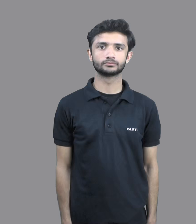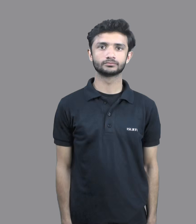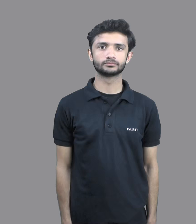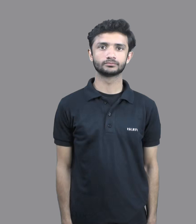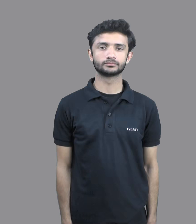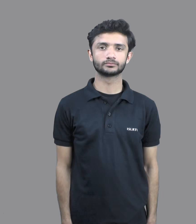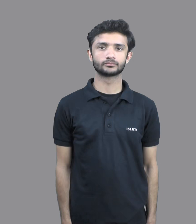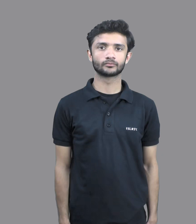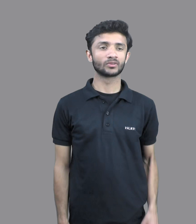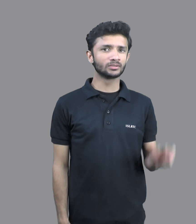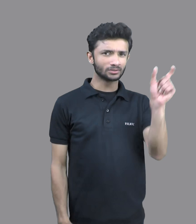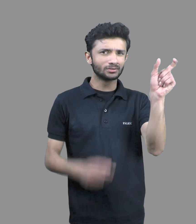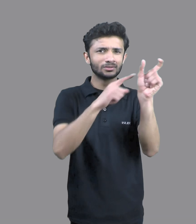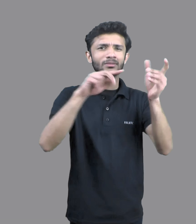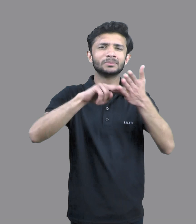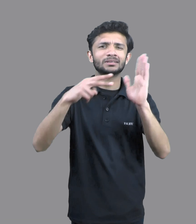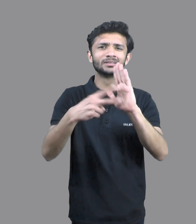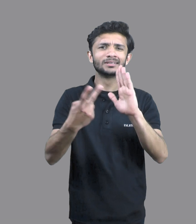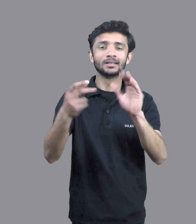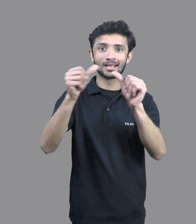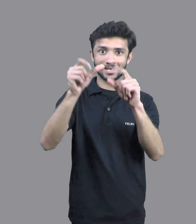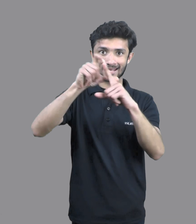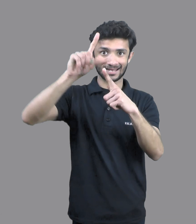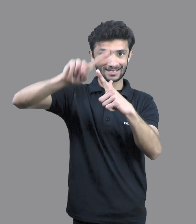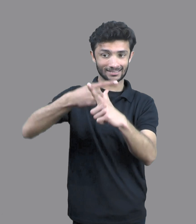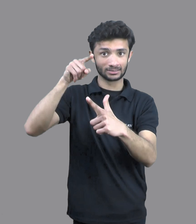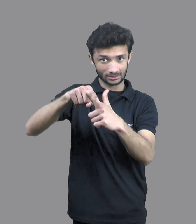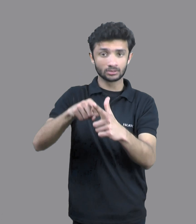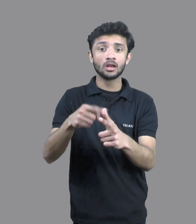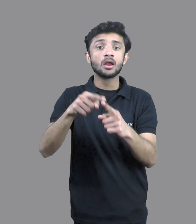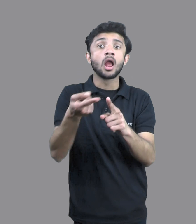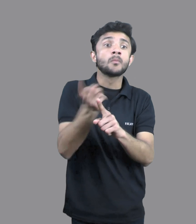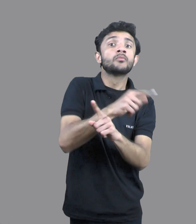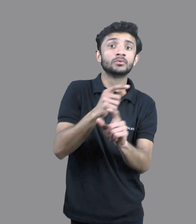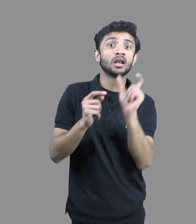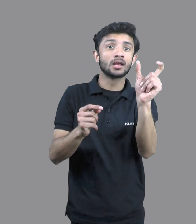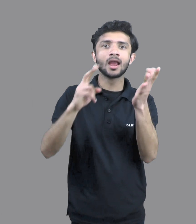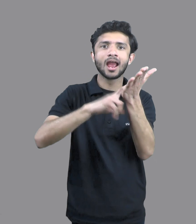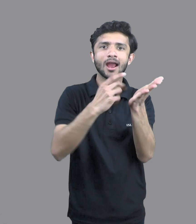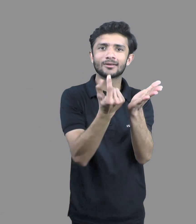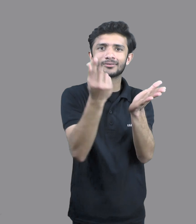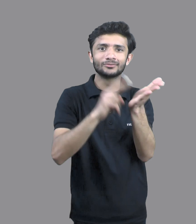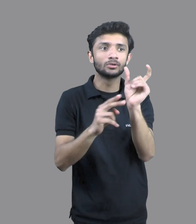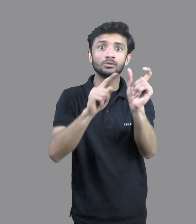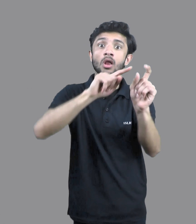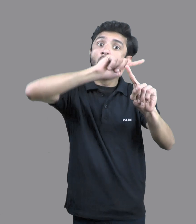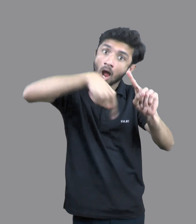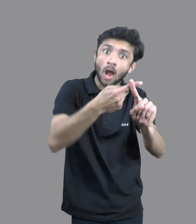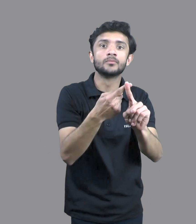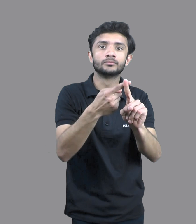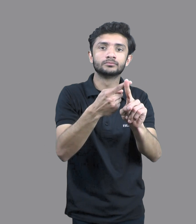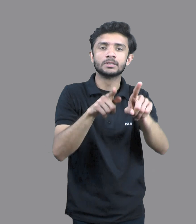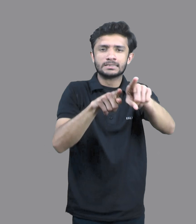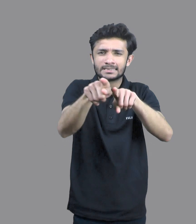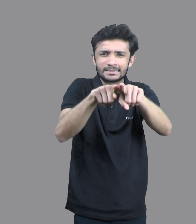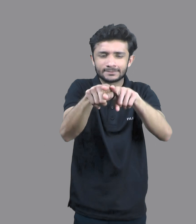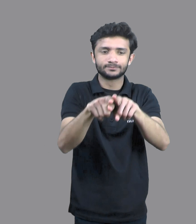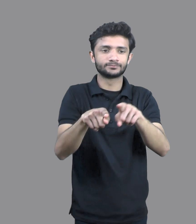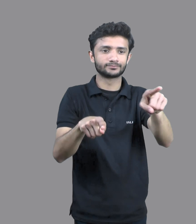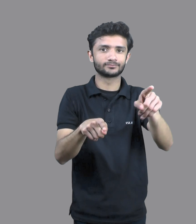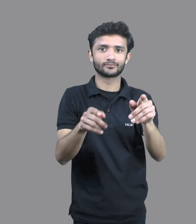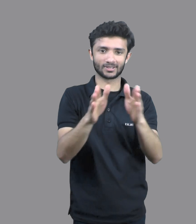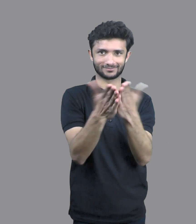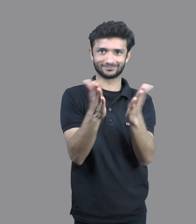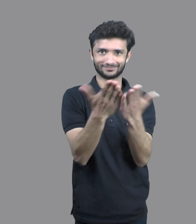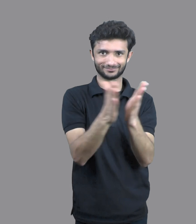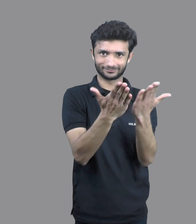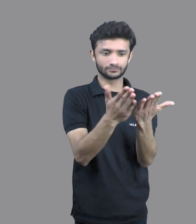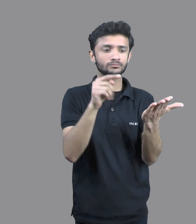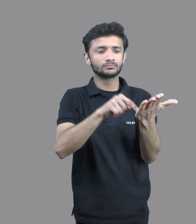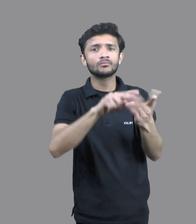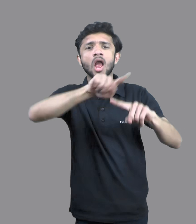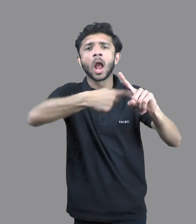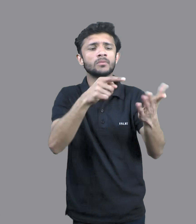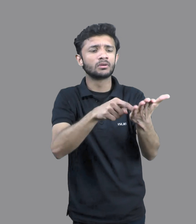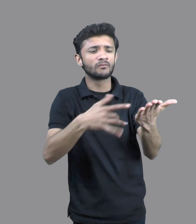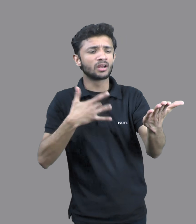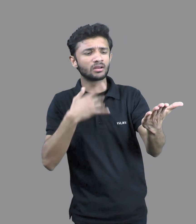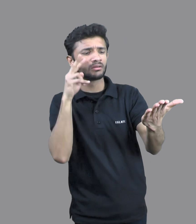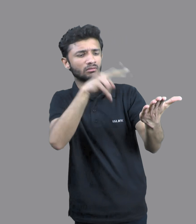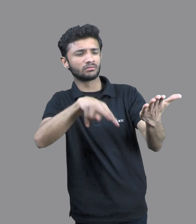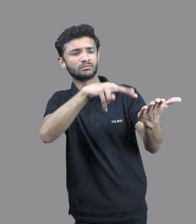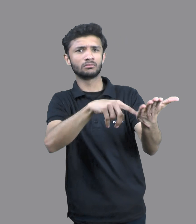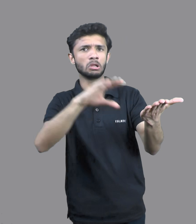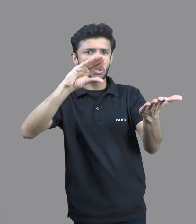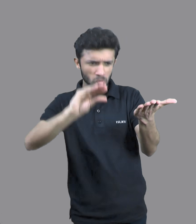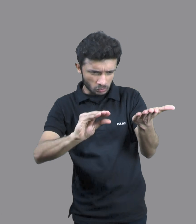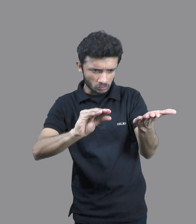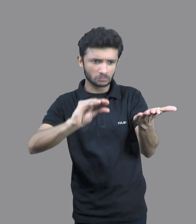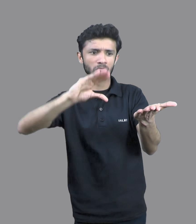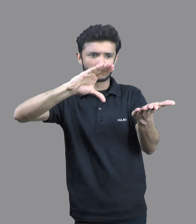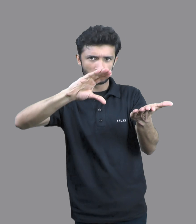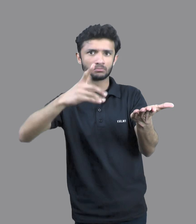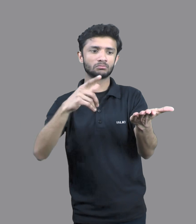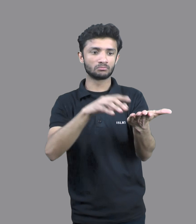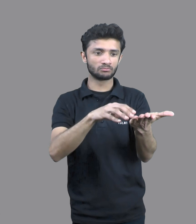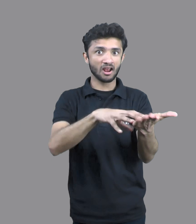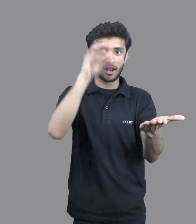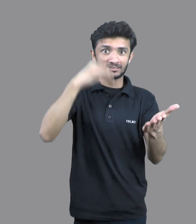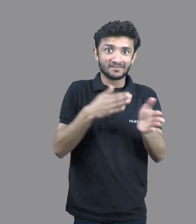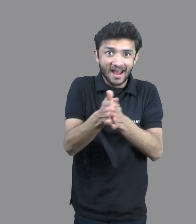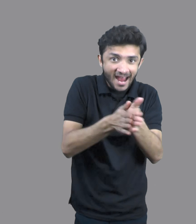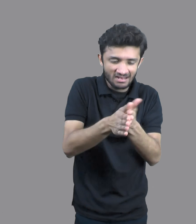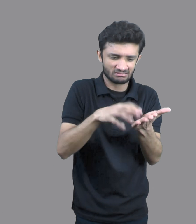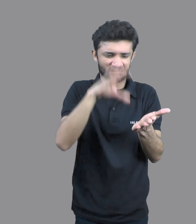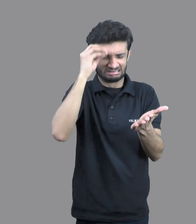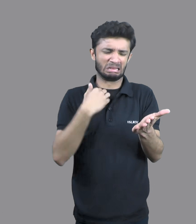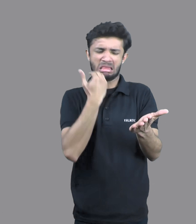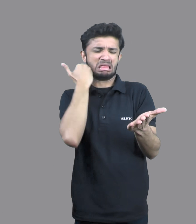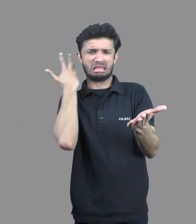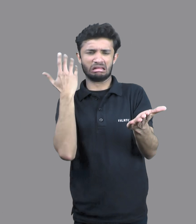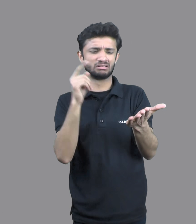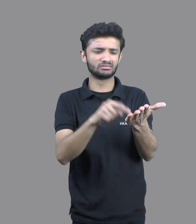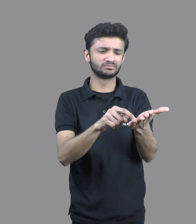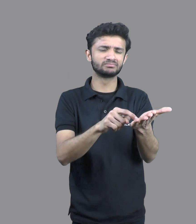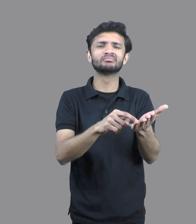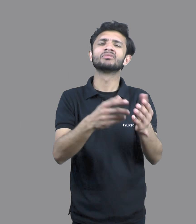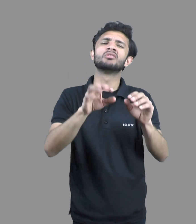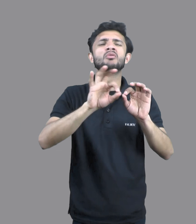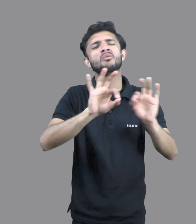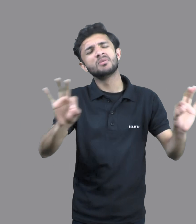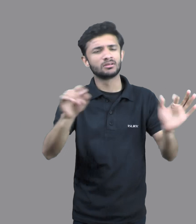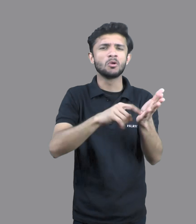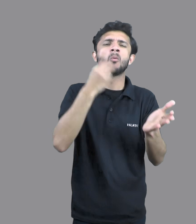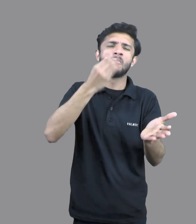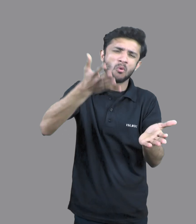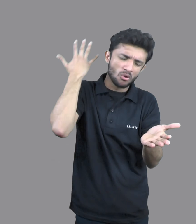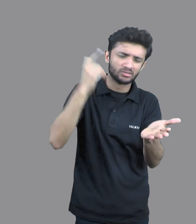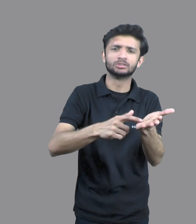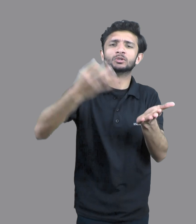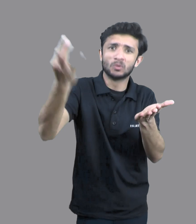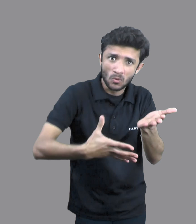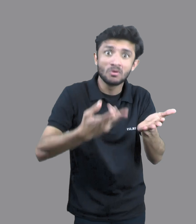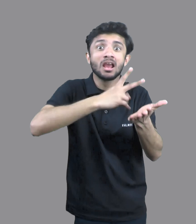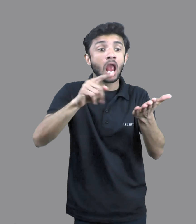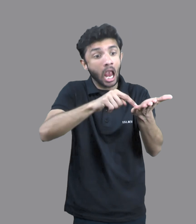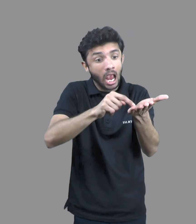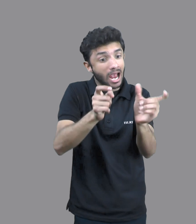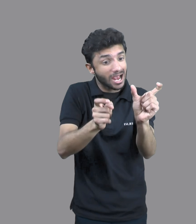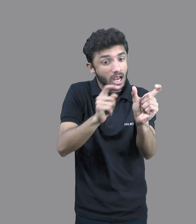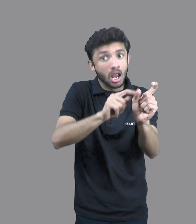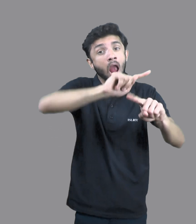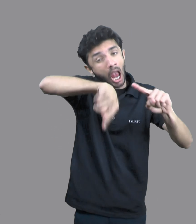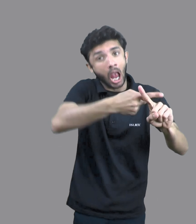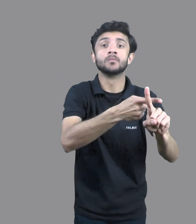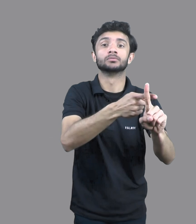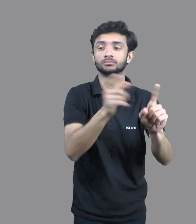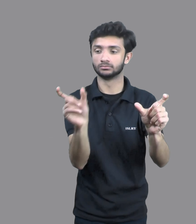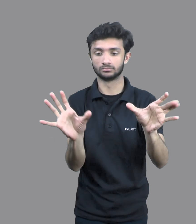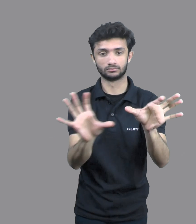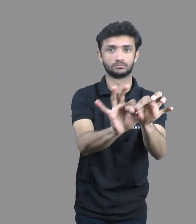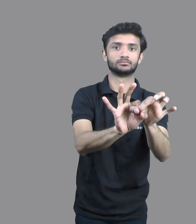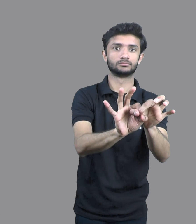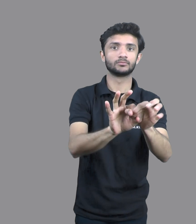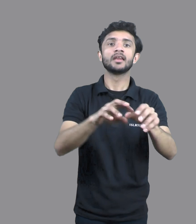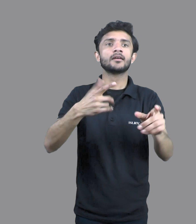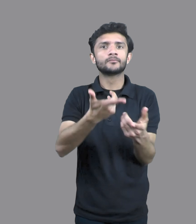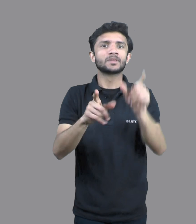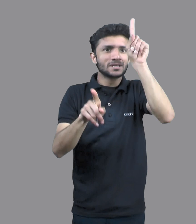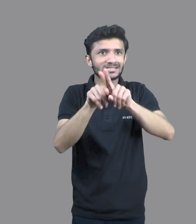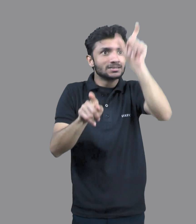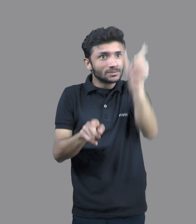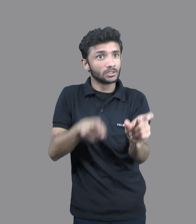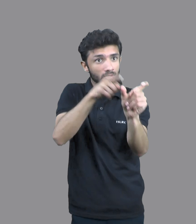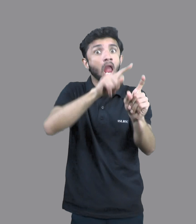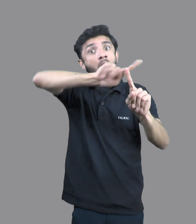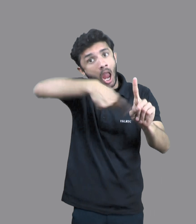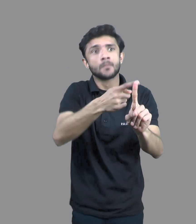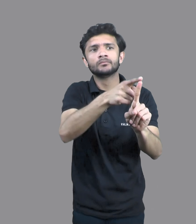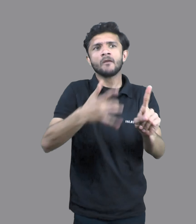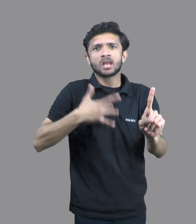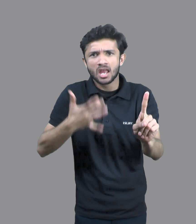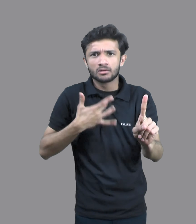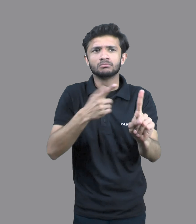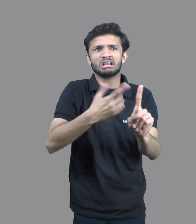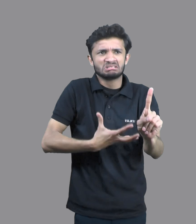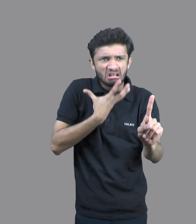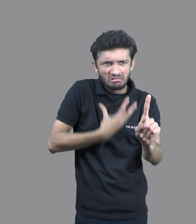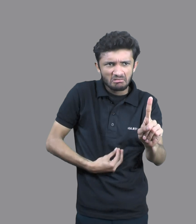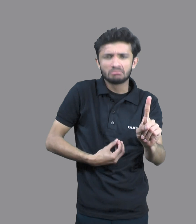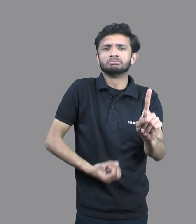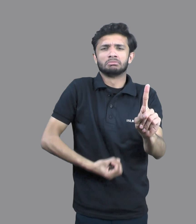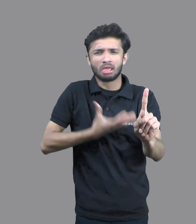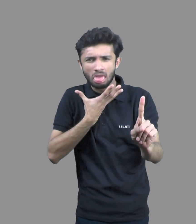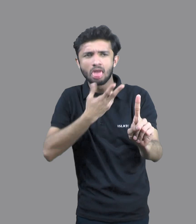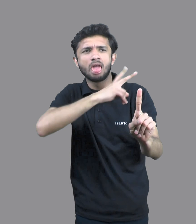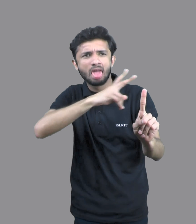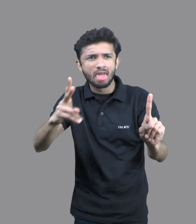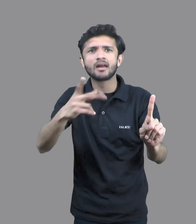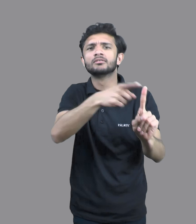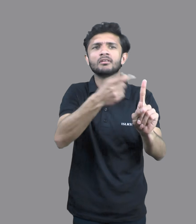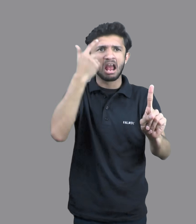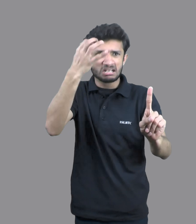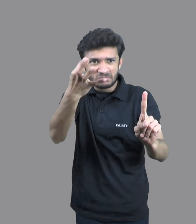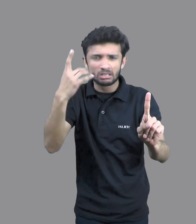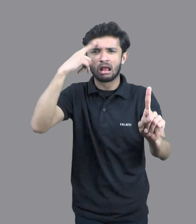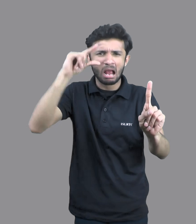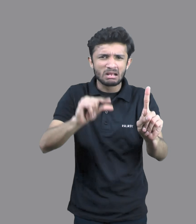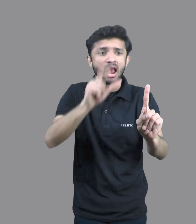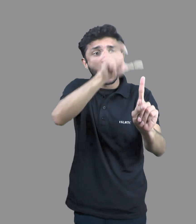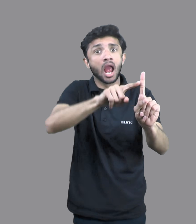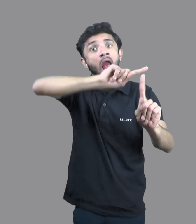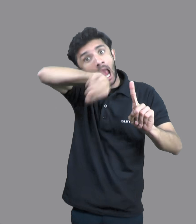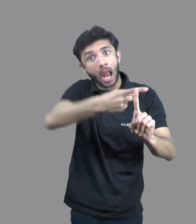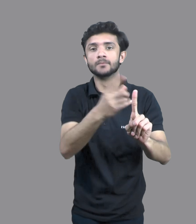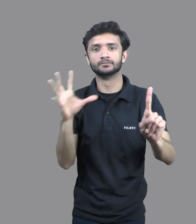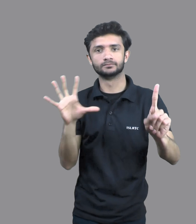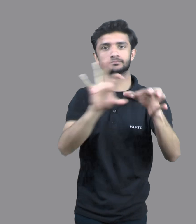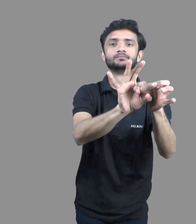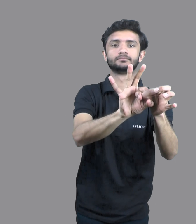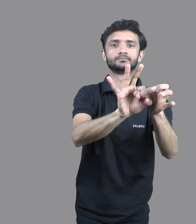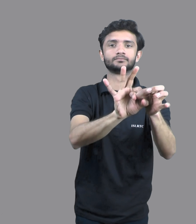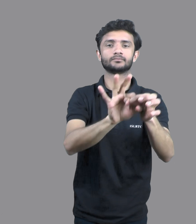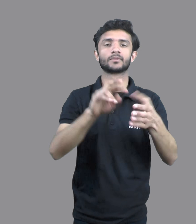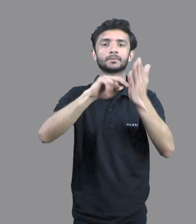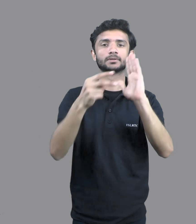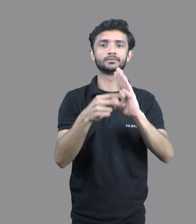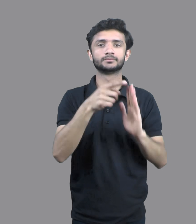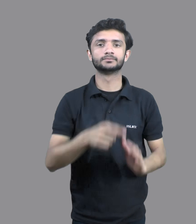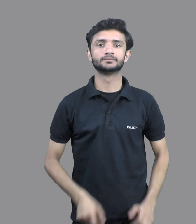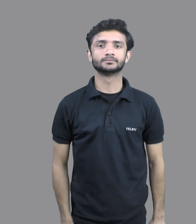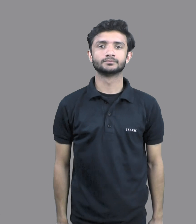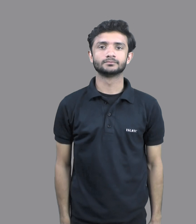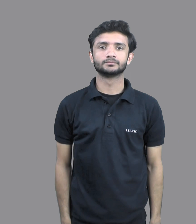Adjective